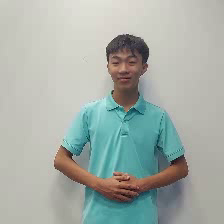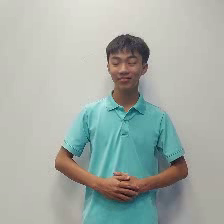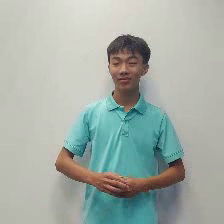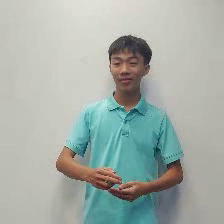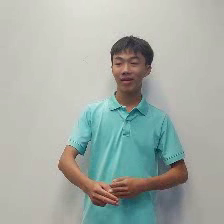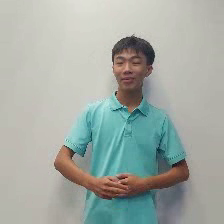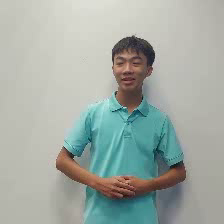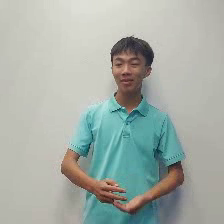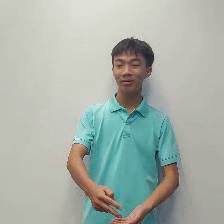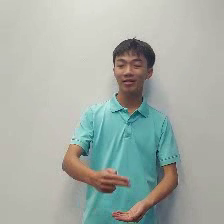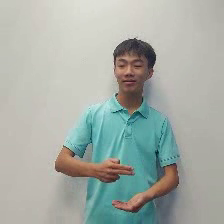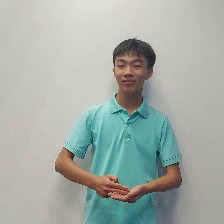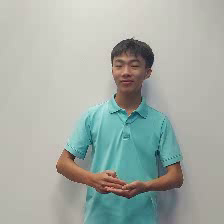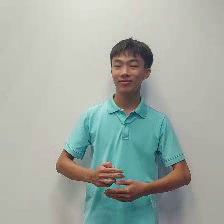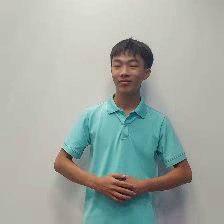Thức ăn